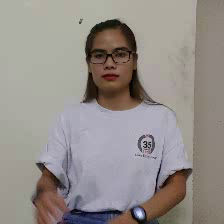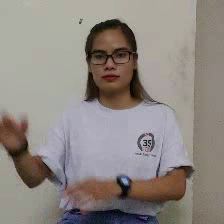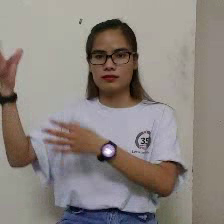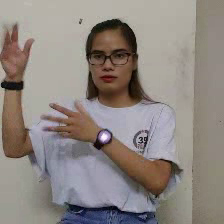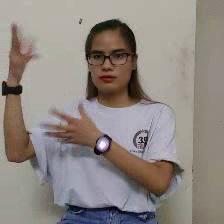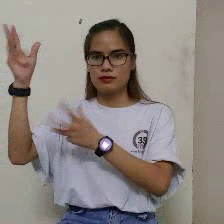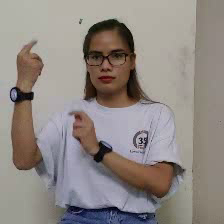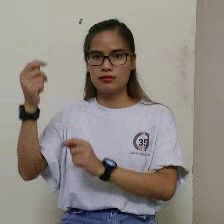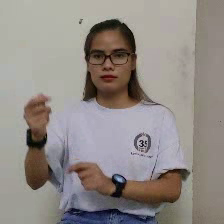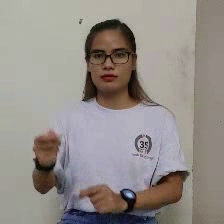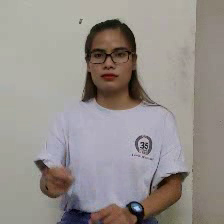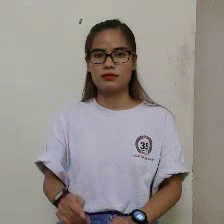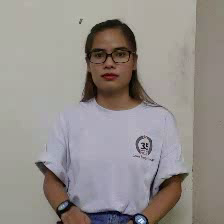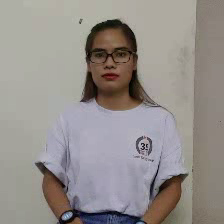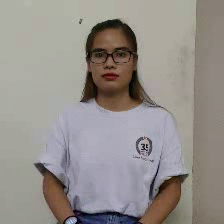Cho